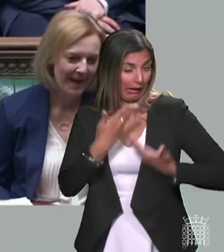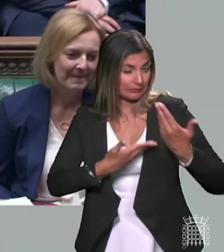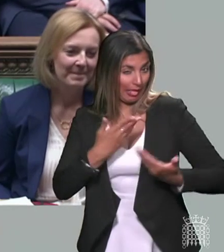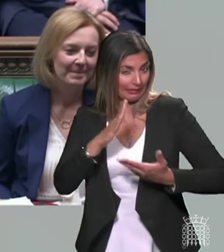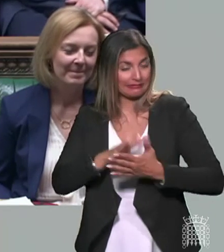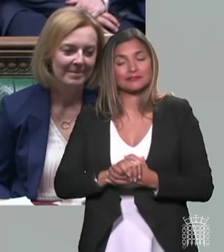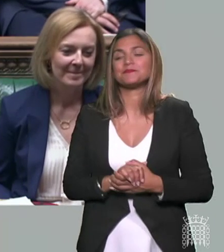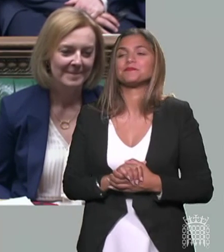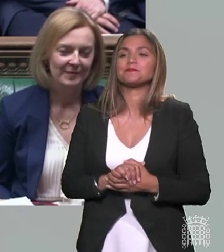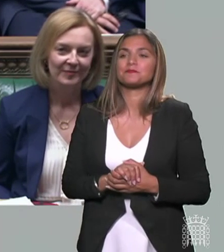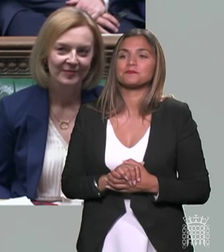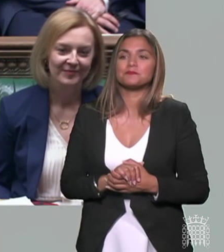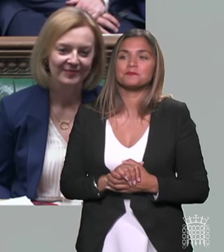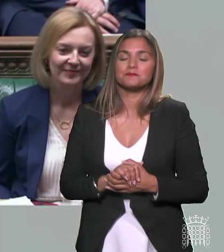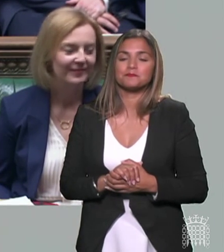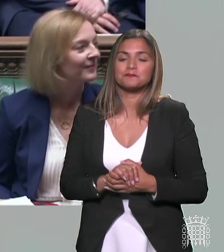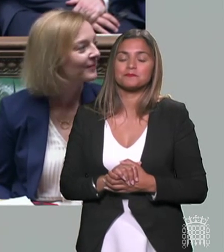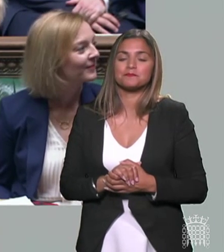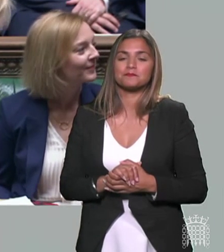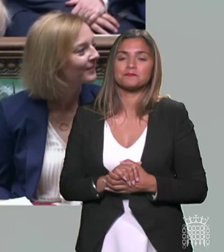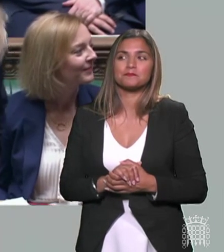He has not come up—